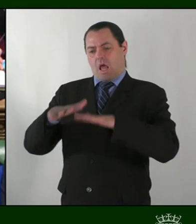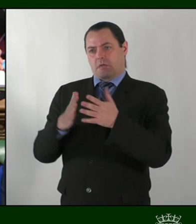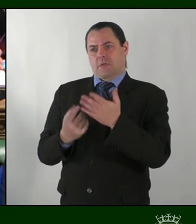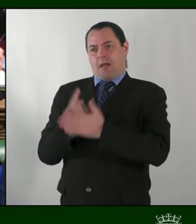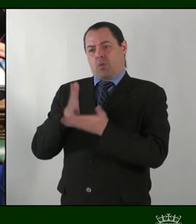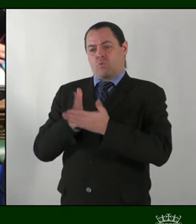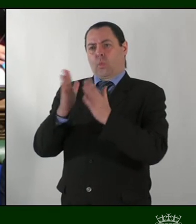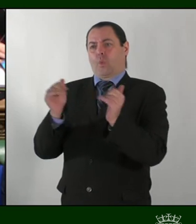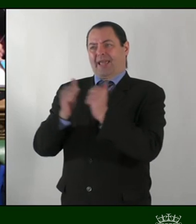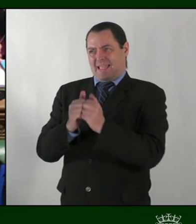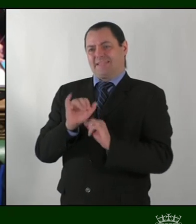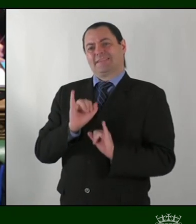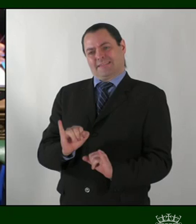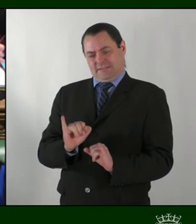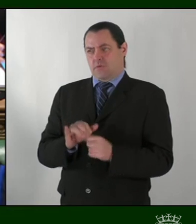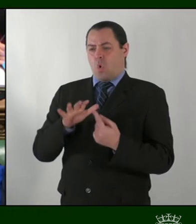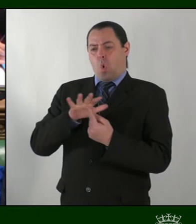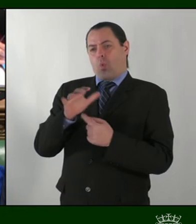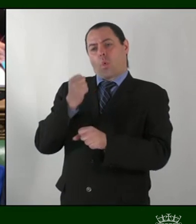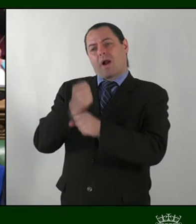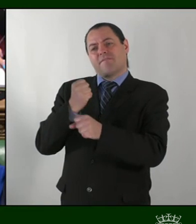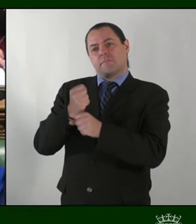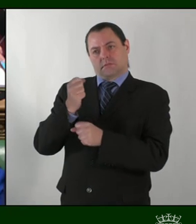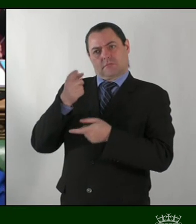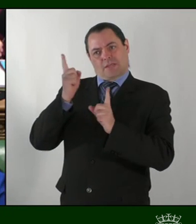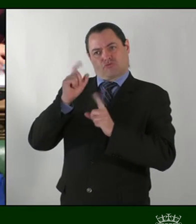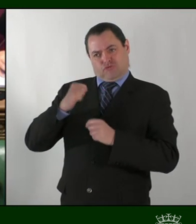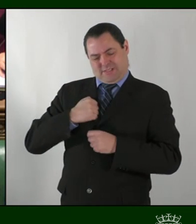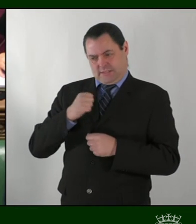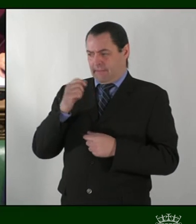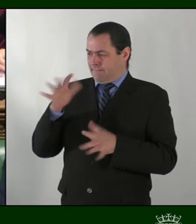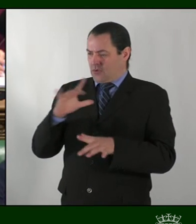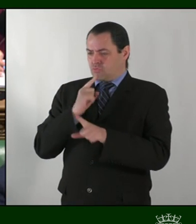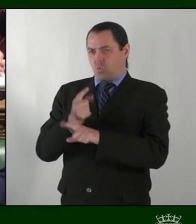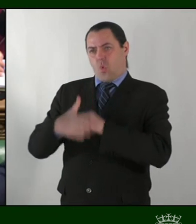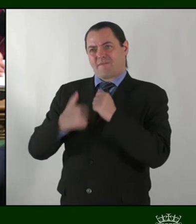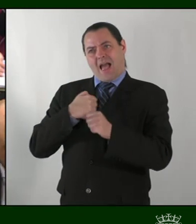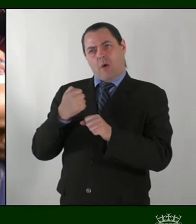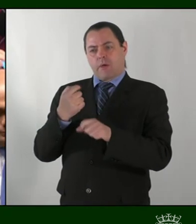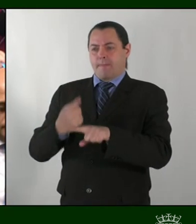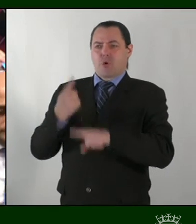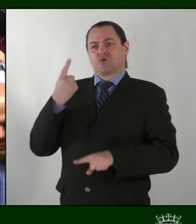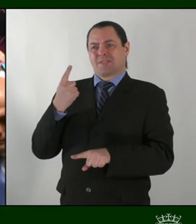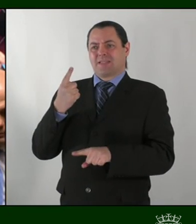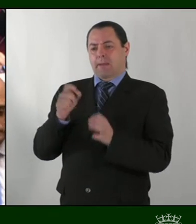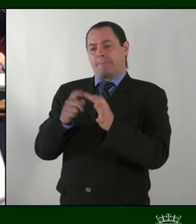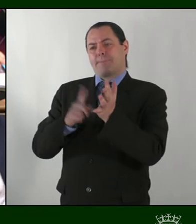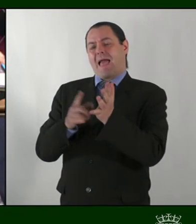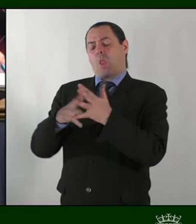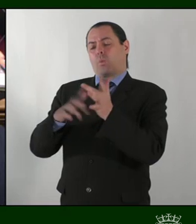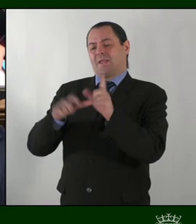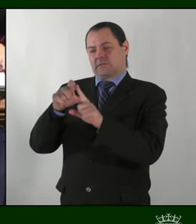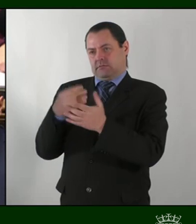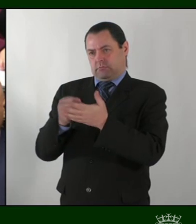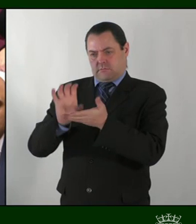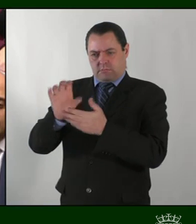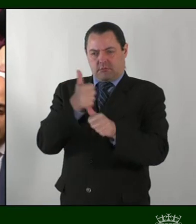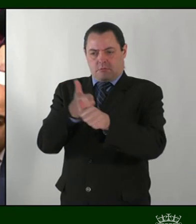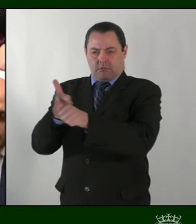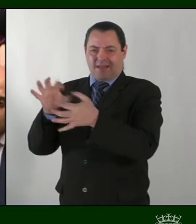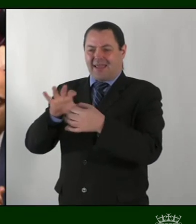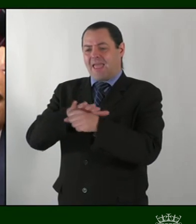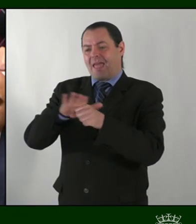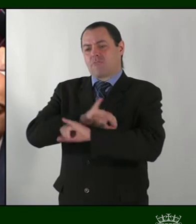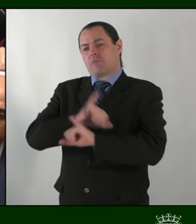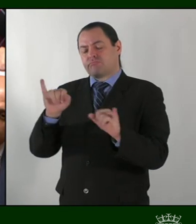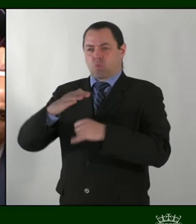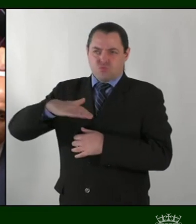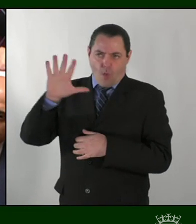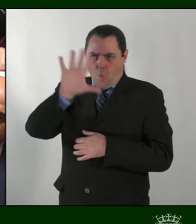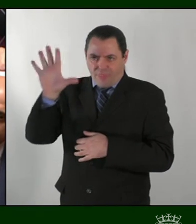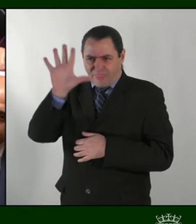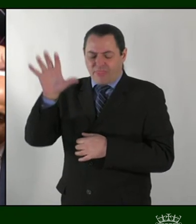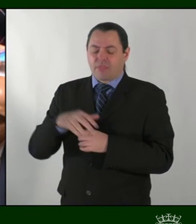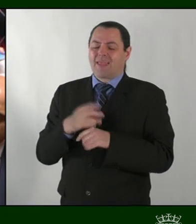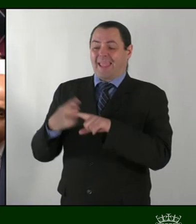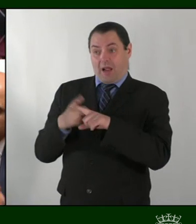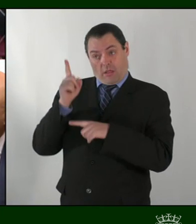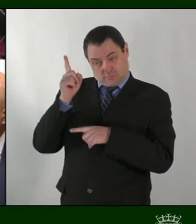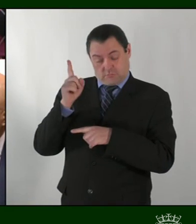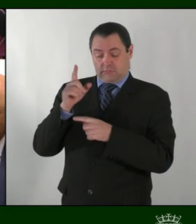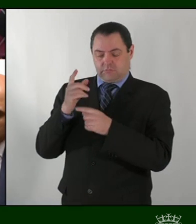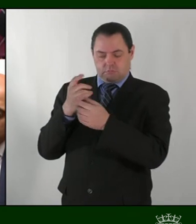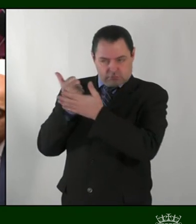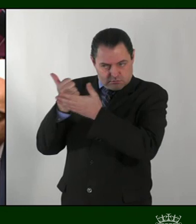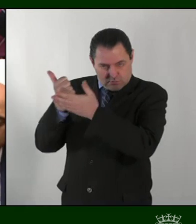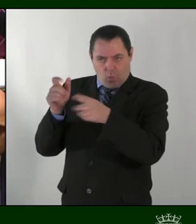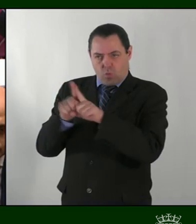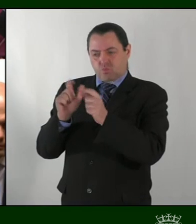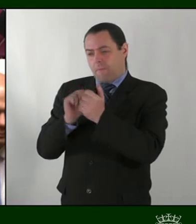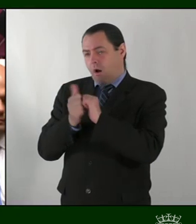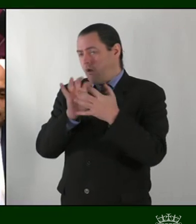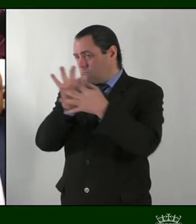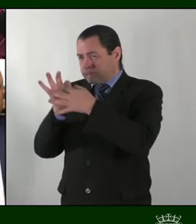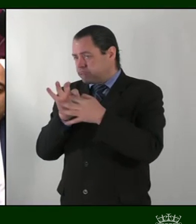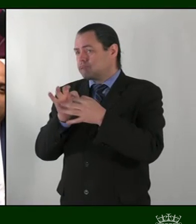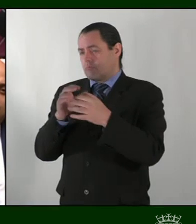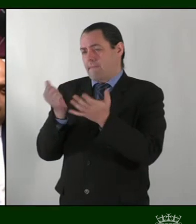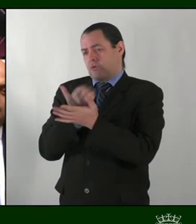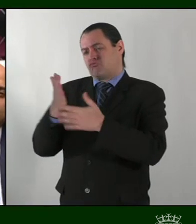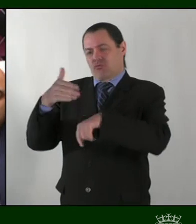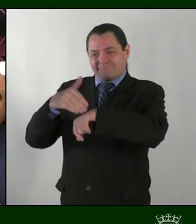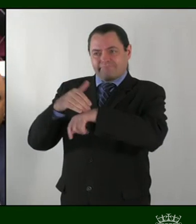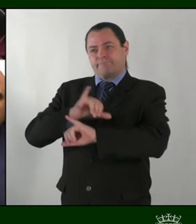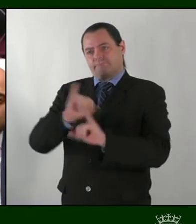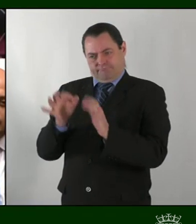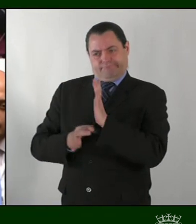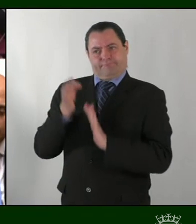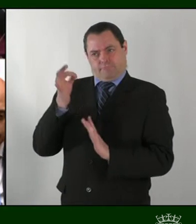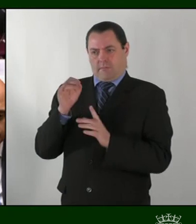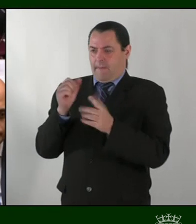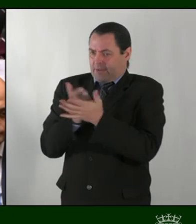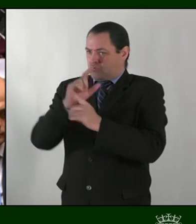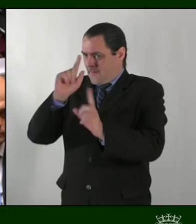My right honourable Friend the Secretary of State for Housing, Communities and Local Government has announced the activation of the Government’s emergency Bellwin scheme to provide financial support for qualifying affected areas in the north of England, and we continue to work closely with our partners to help those affected and, above all, to keep people safe.